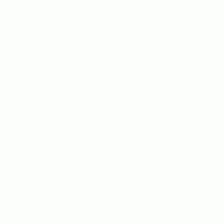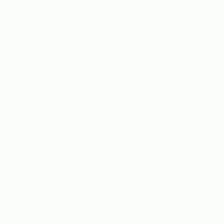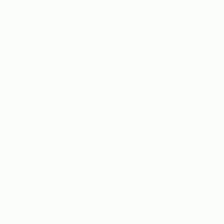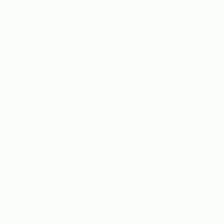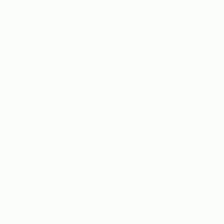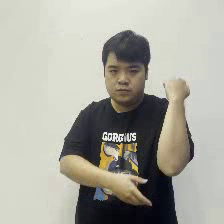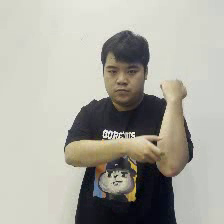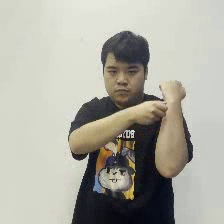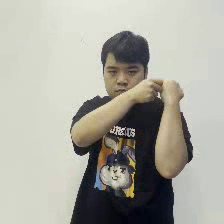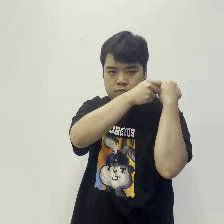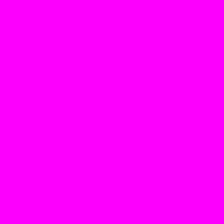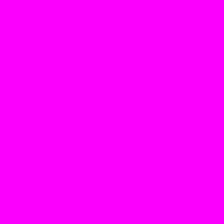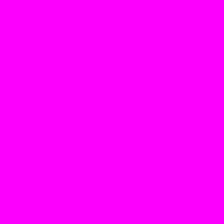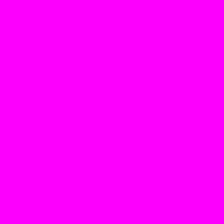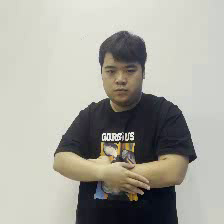Cứu